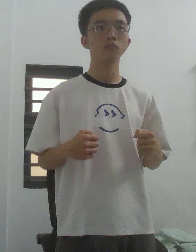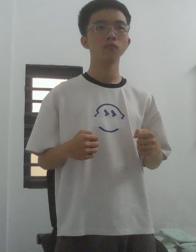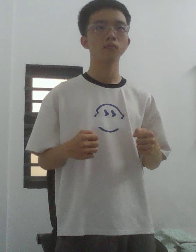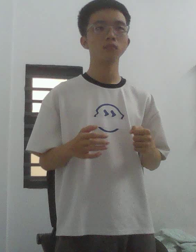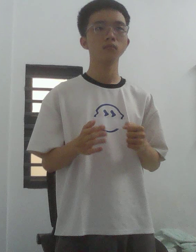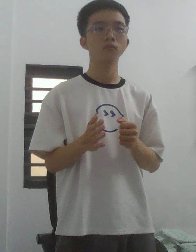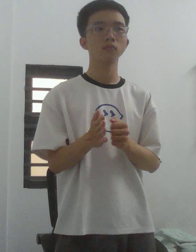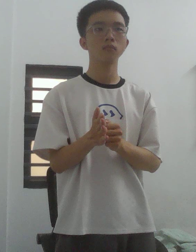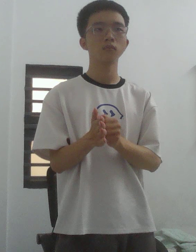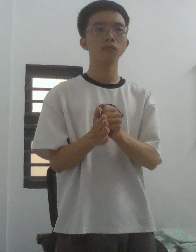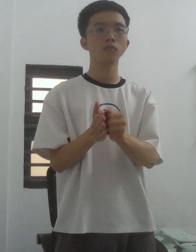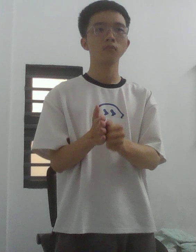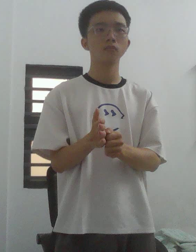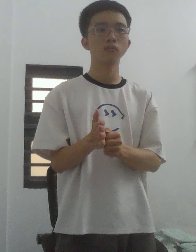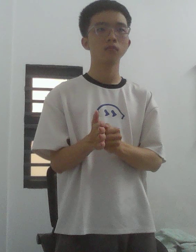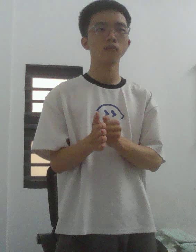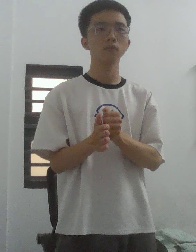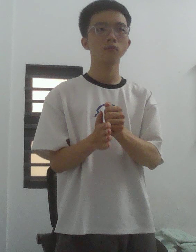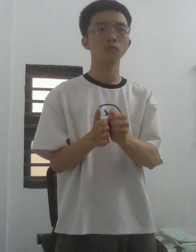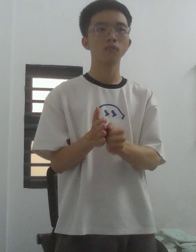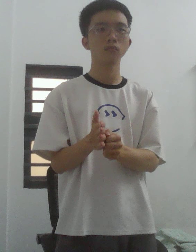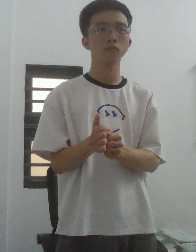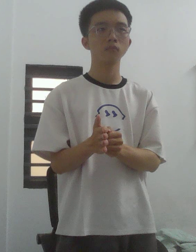thang